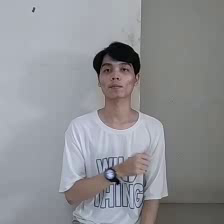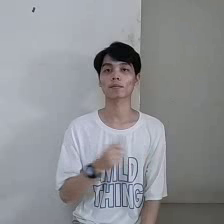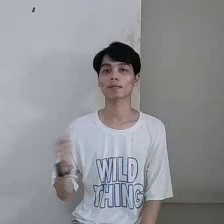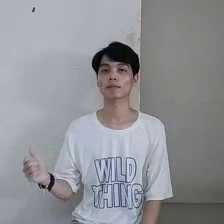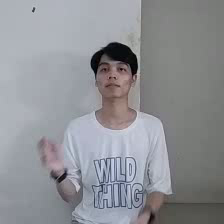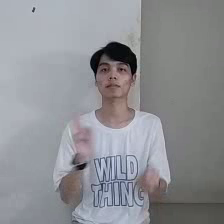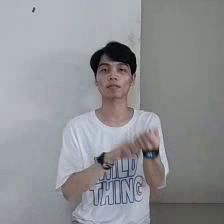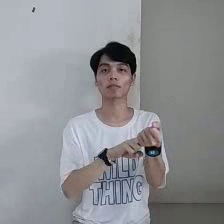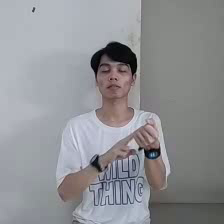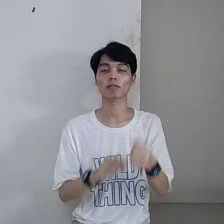Bệnh nhân